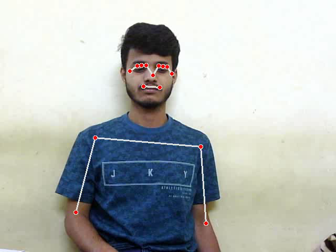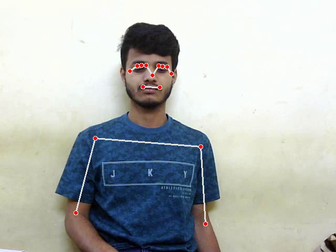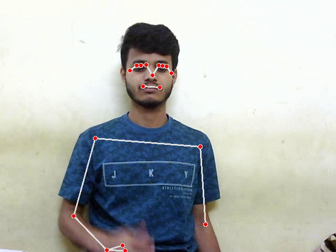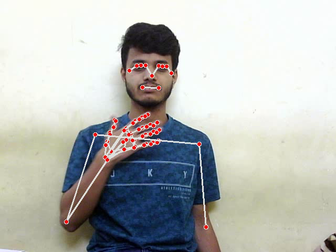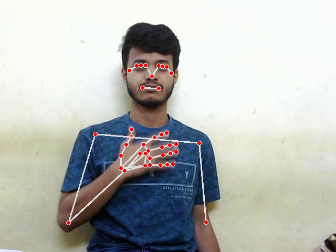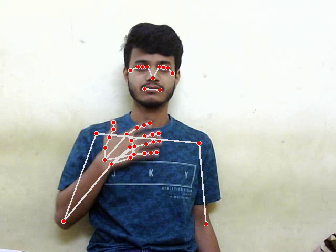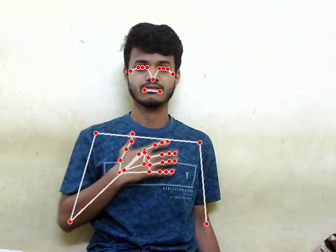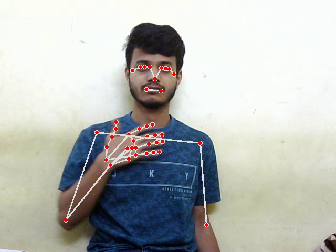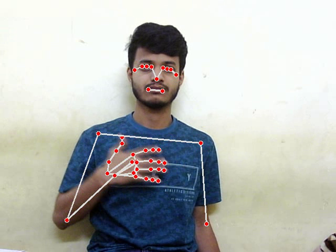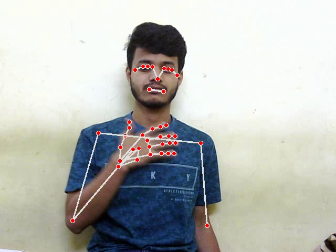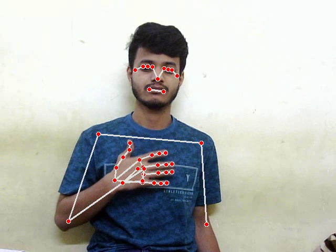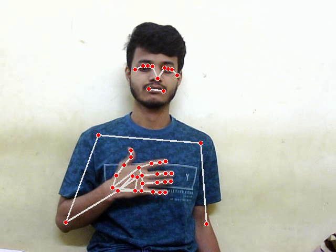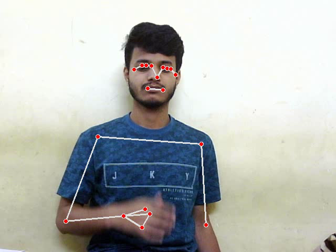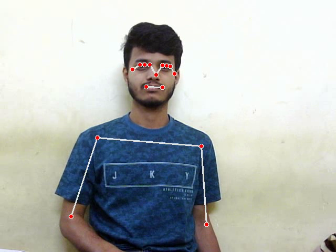please